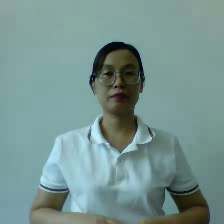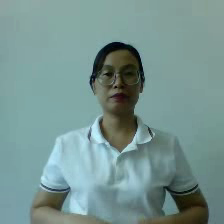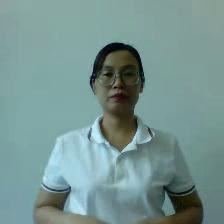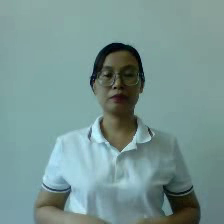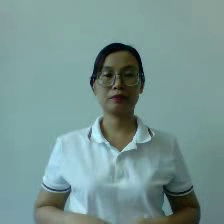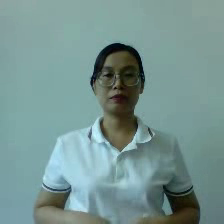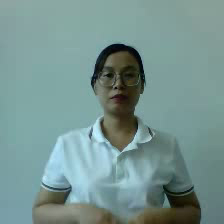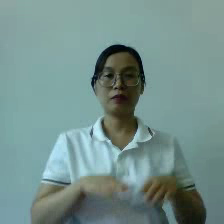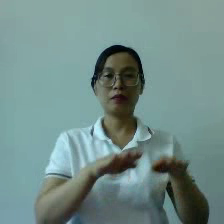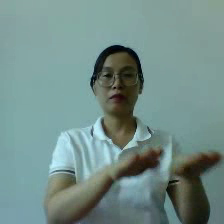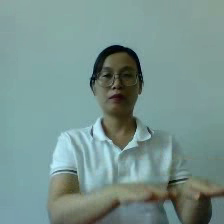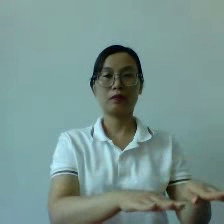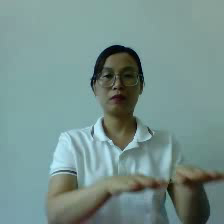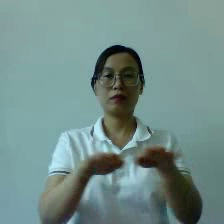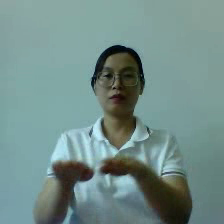Chậm lại